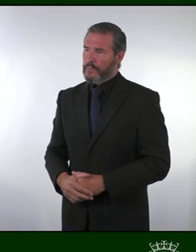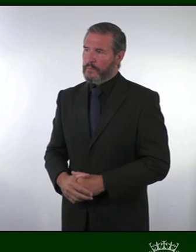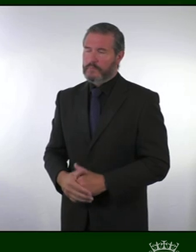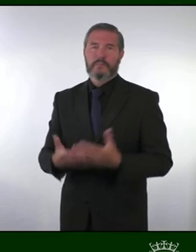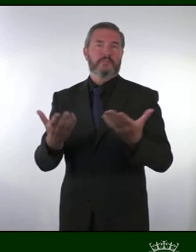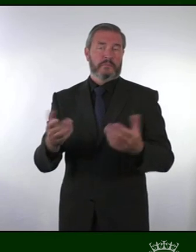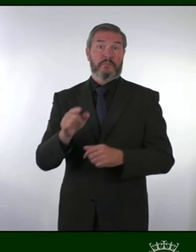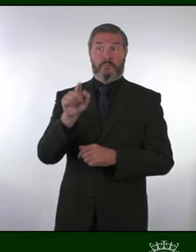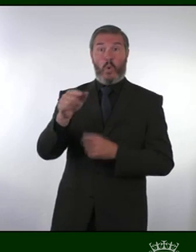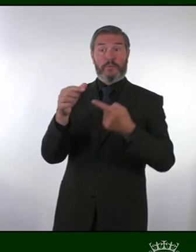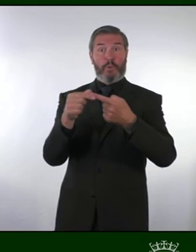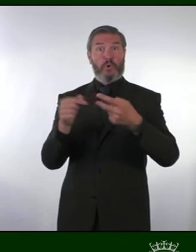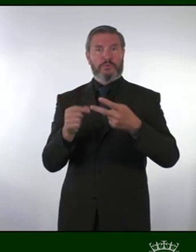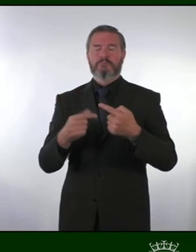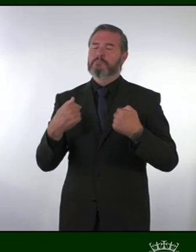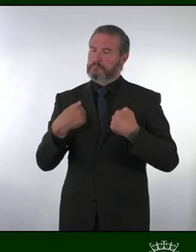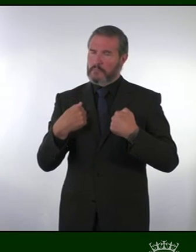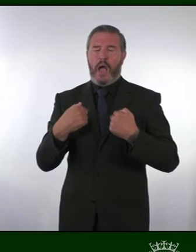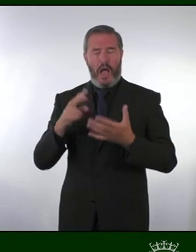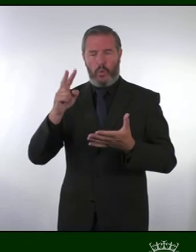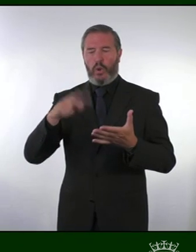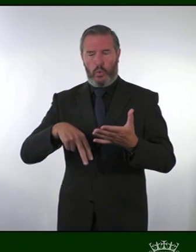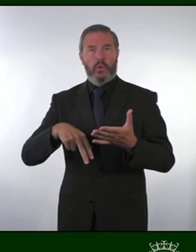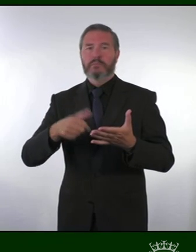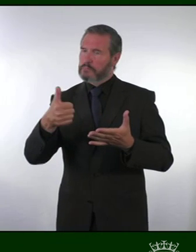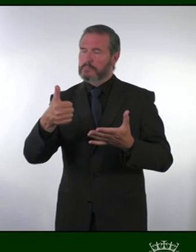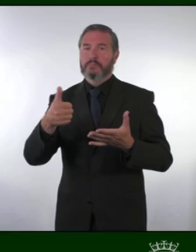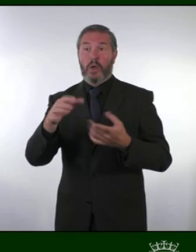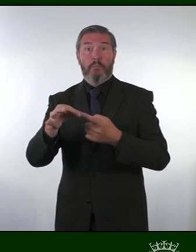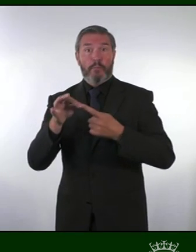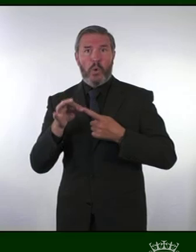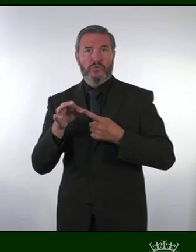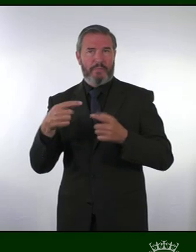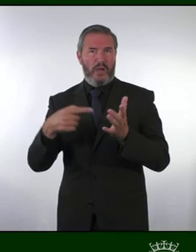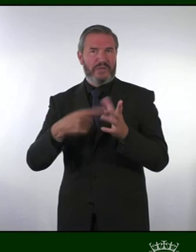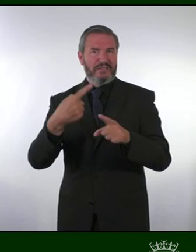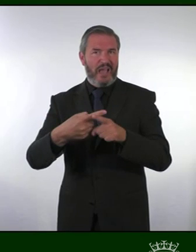I will certainly look at all proposals that my honourable Friend makes on taxation.